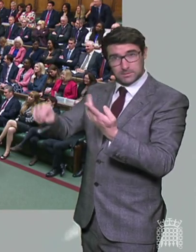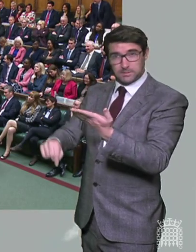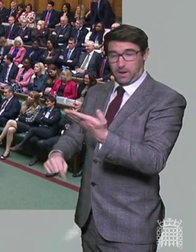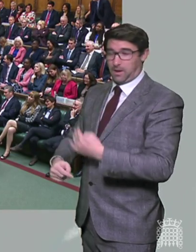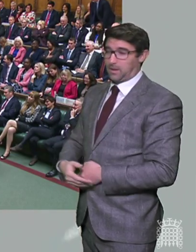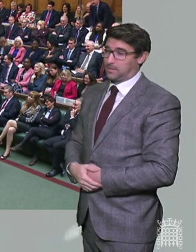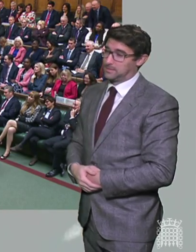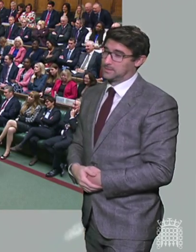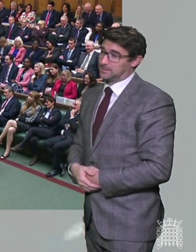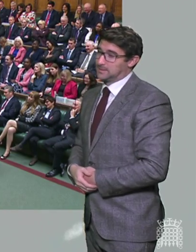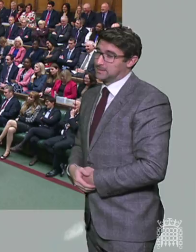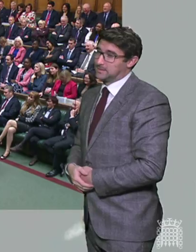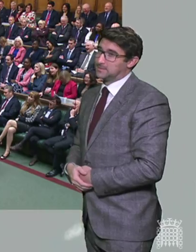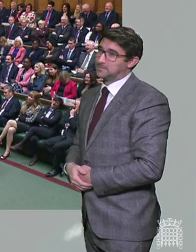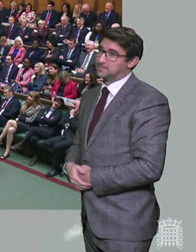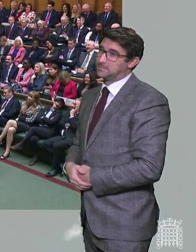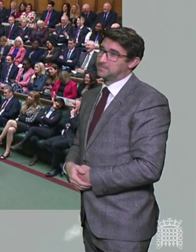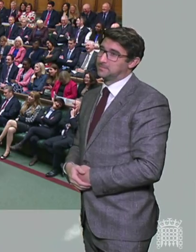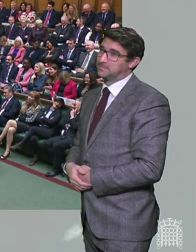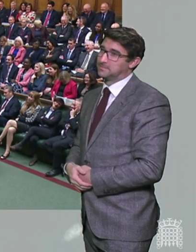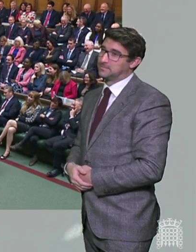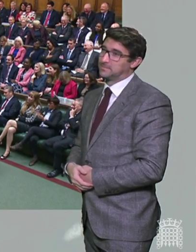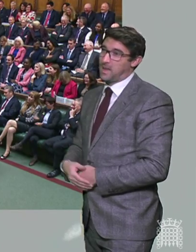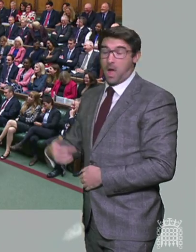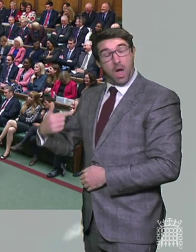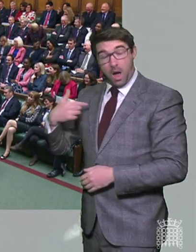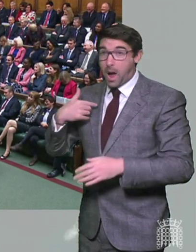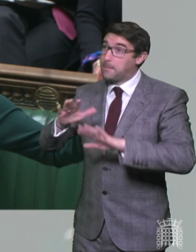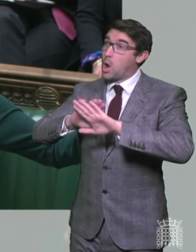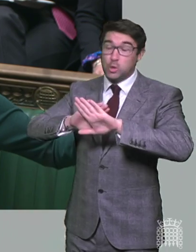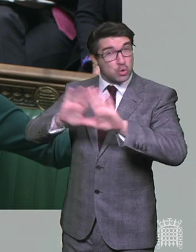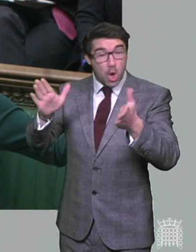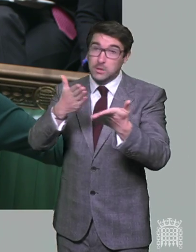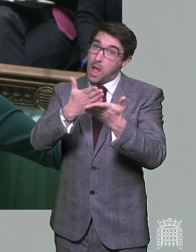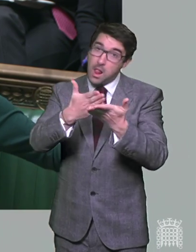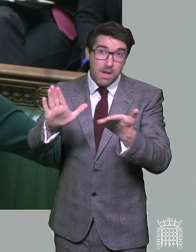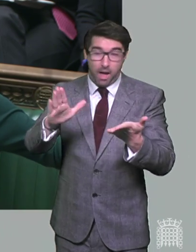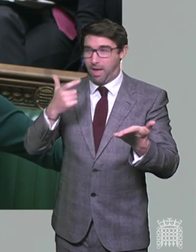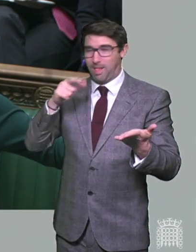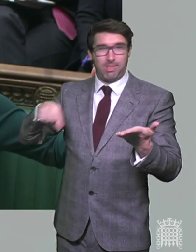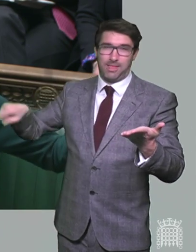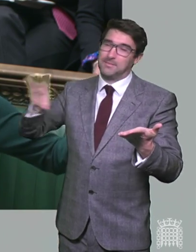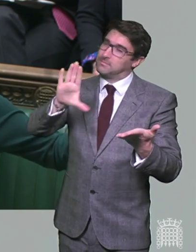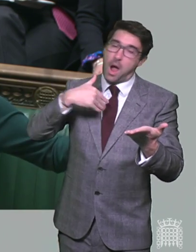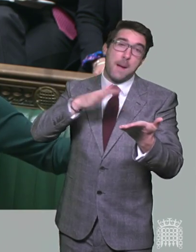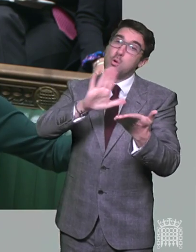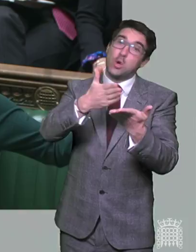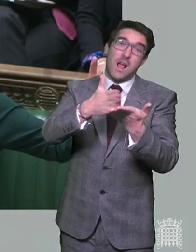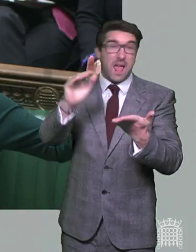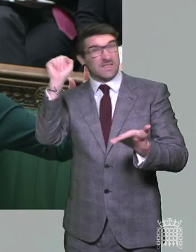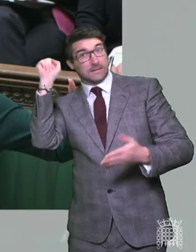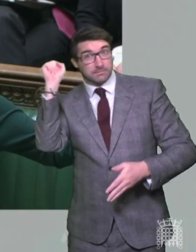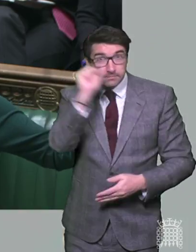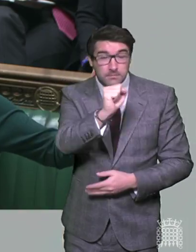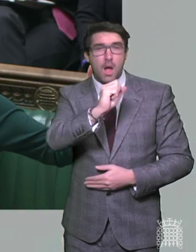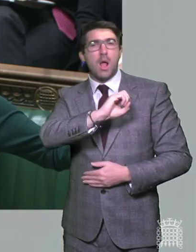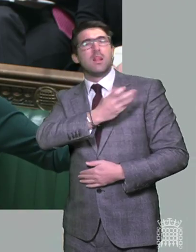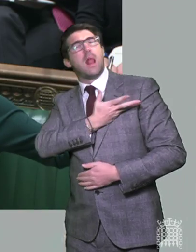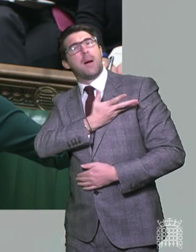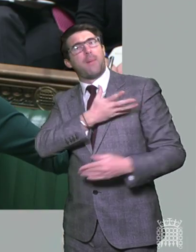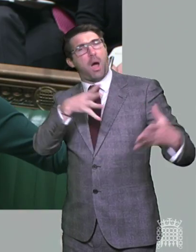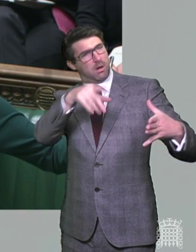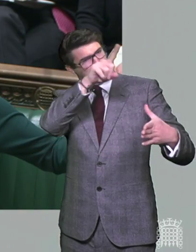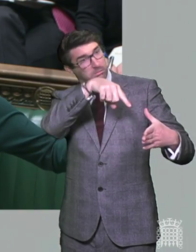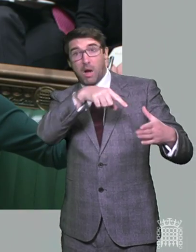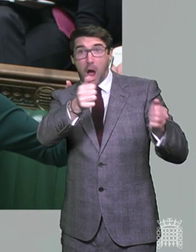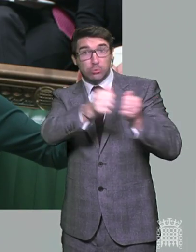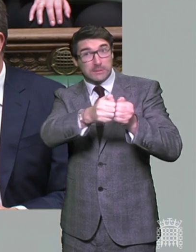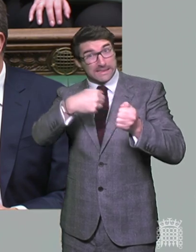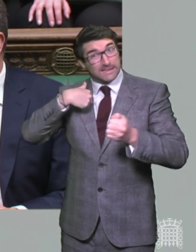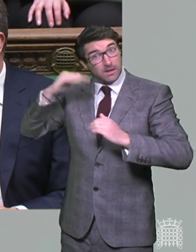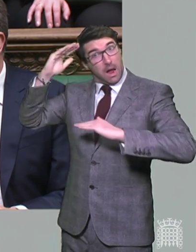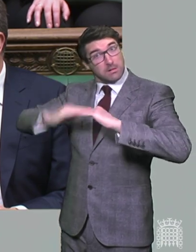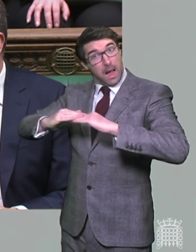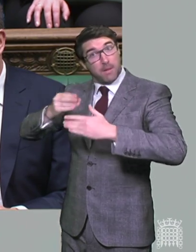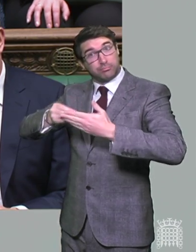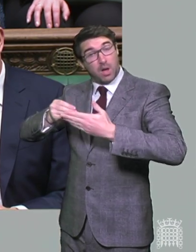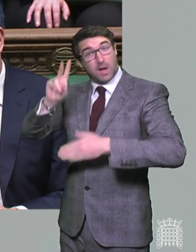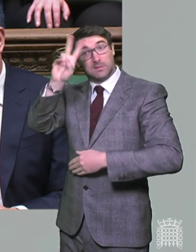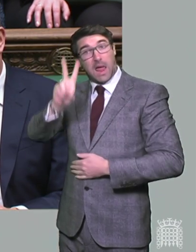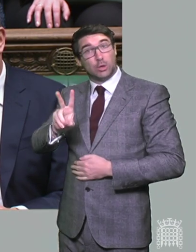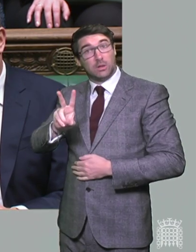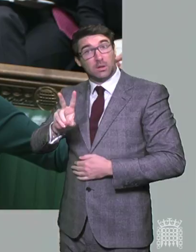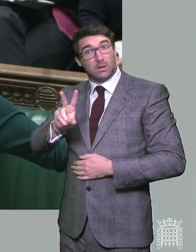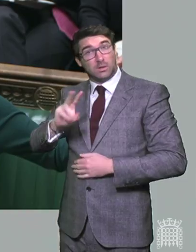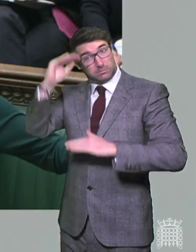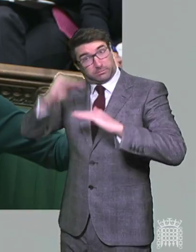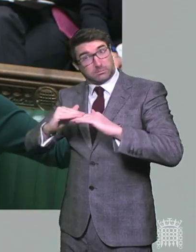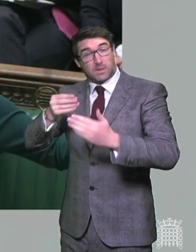I am genuinely unclear as to what the Labour party’s policy is on our energy price guarantee.